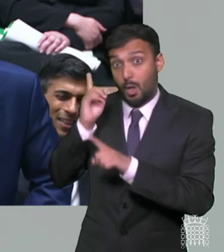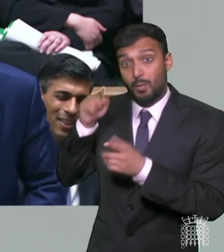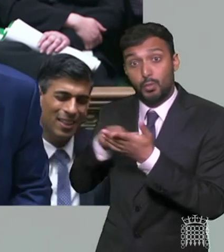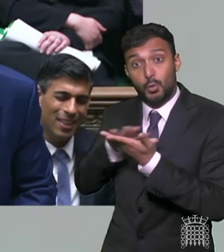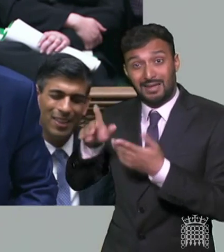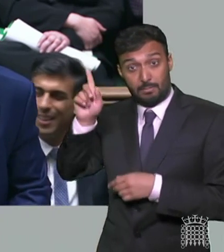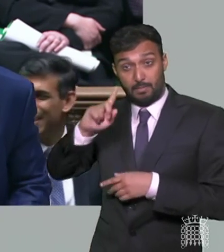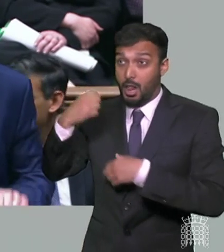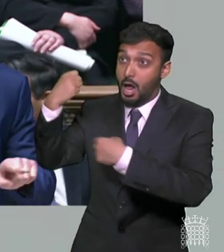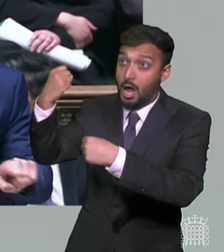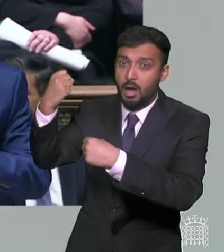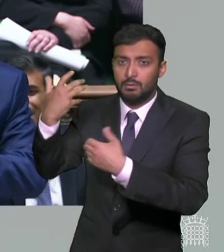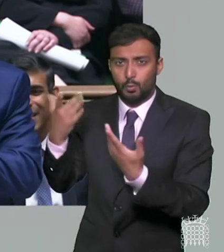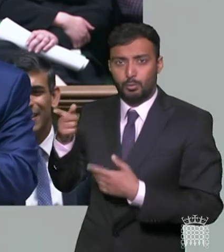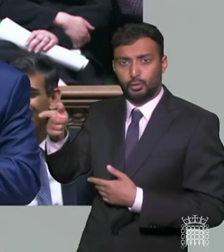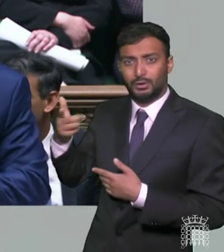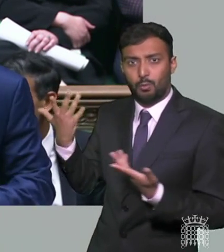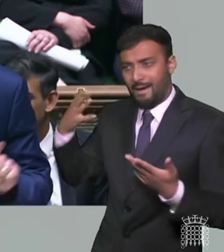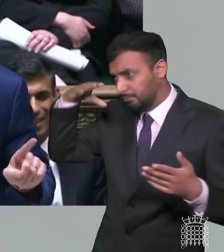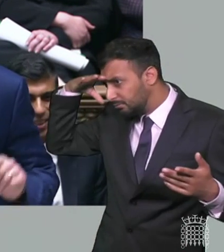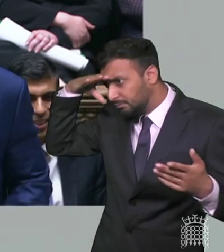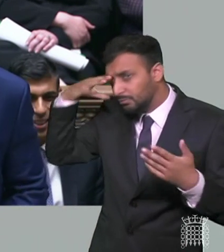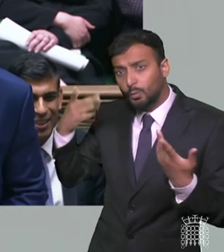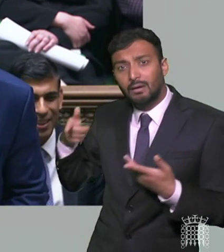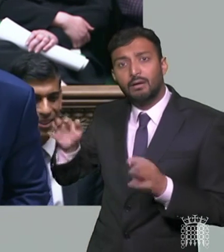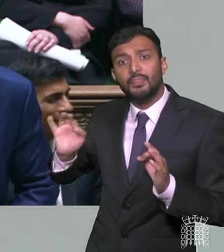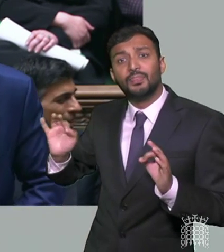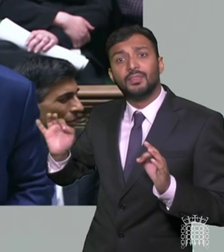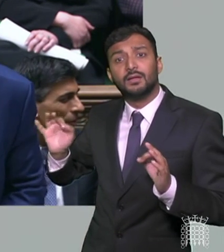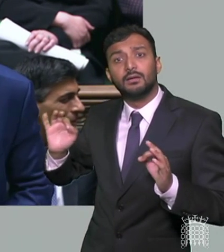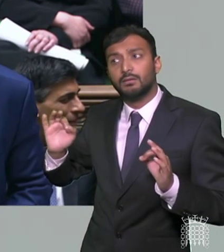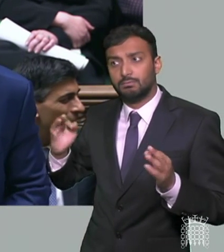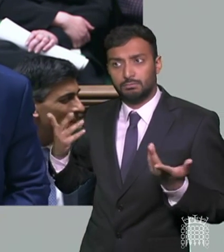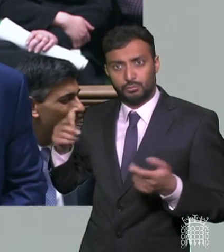Where was she when the Labour Front Benchers were joining them, rather than standing up for the public?